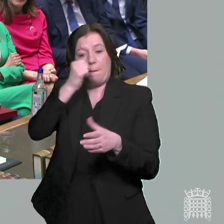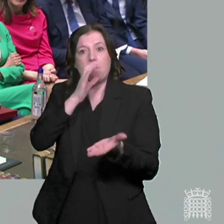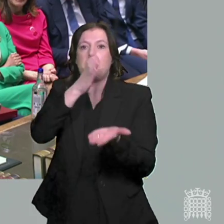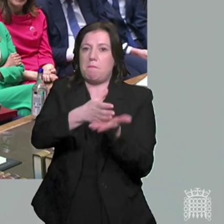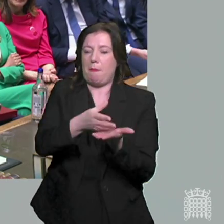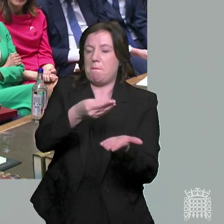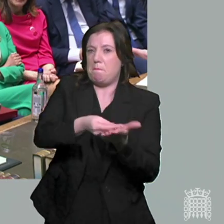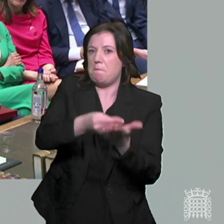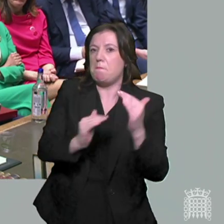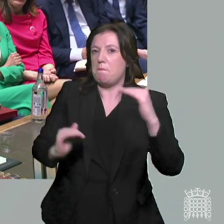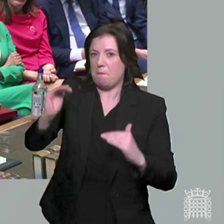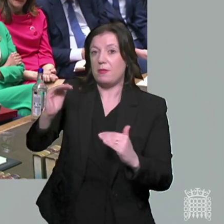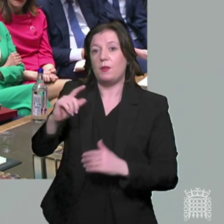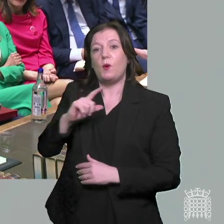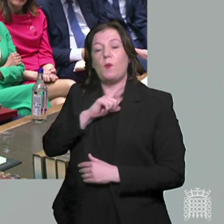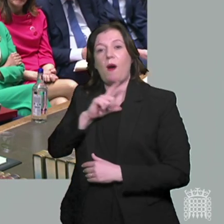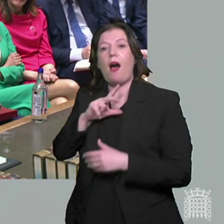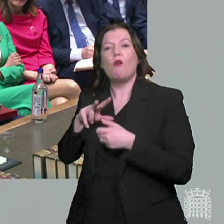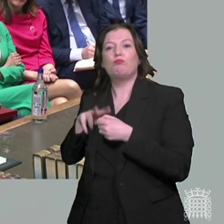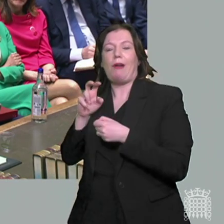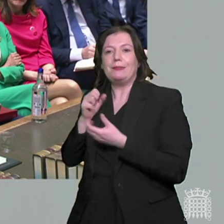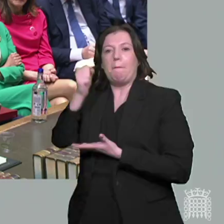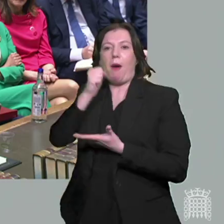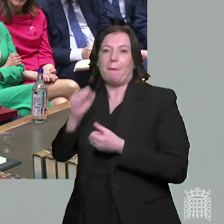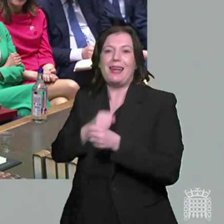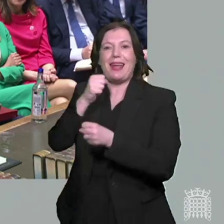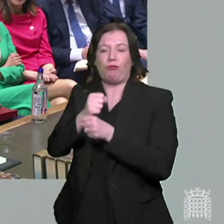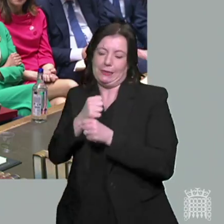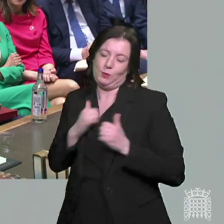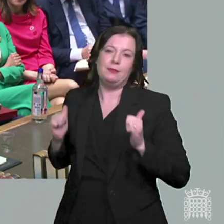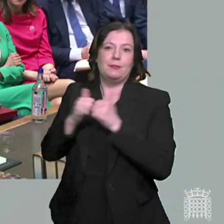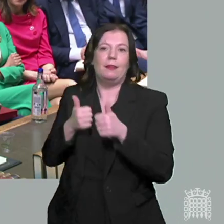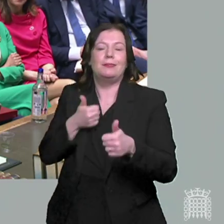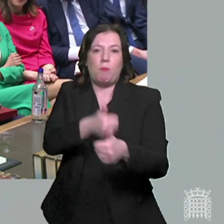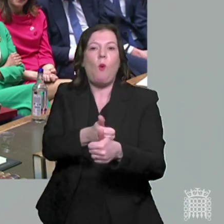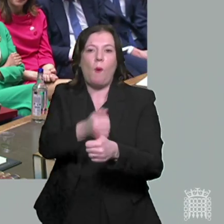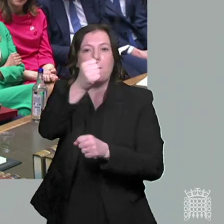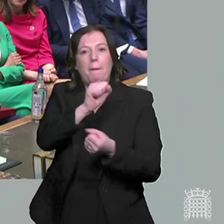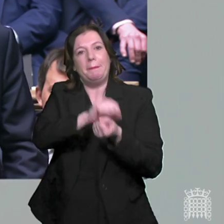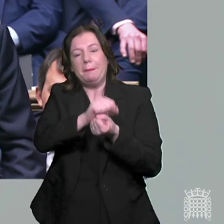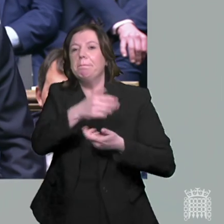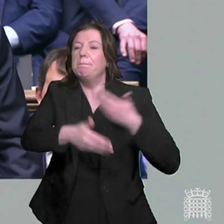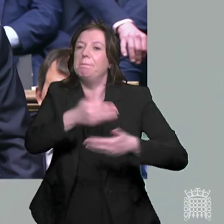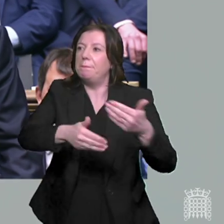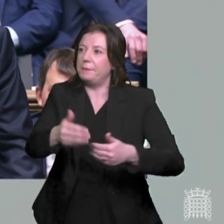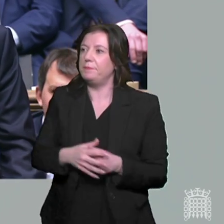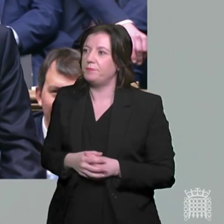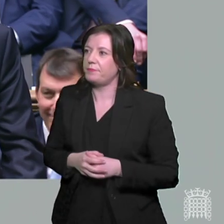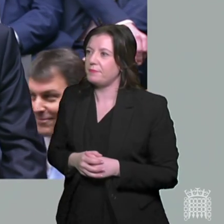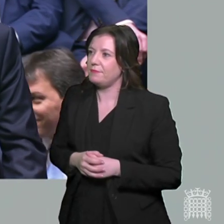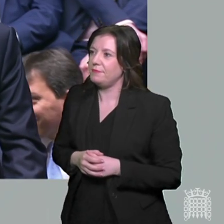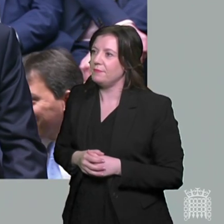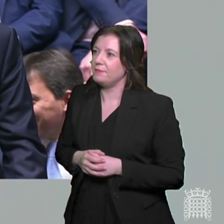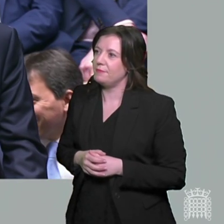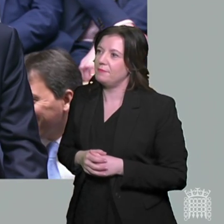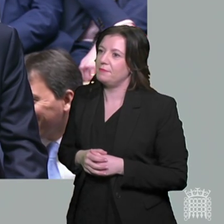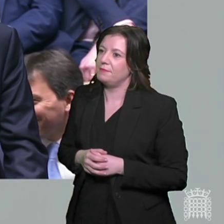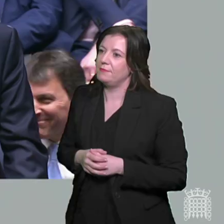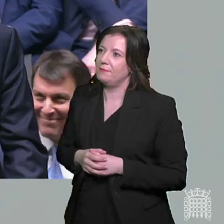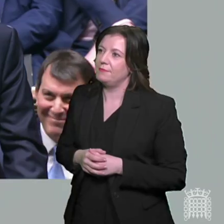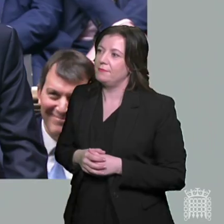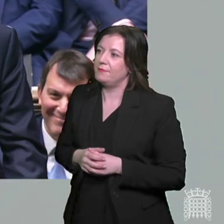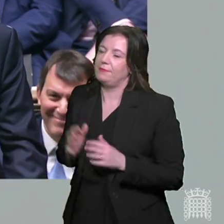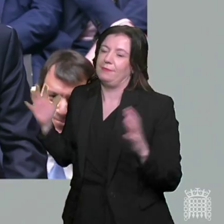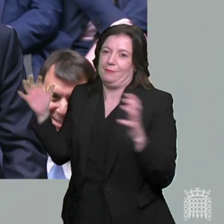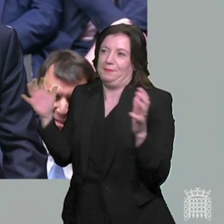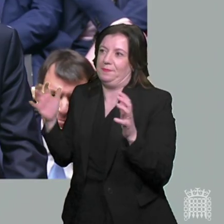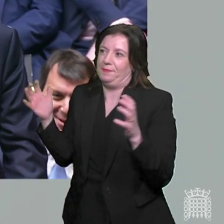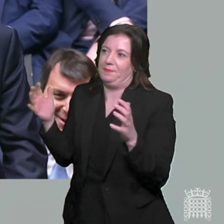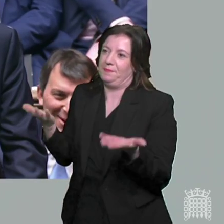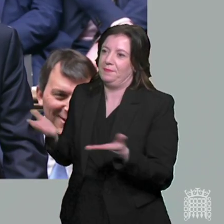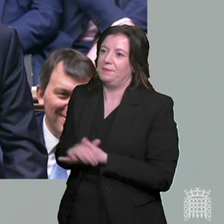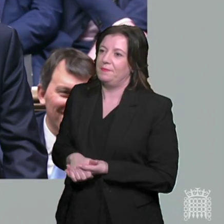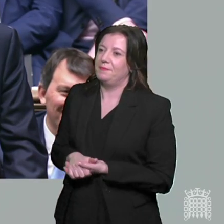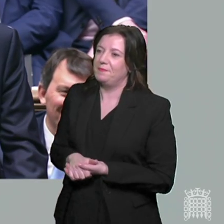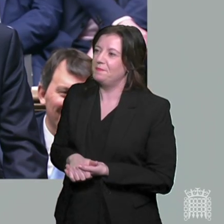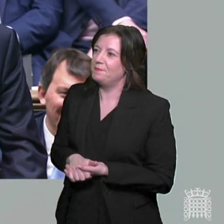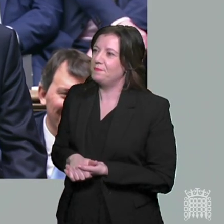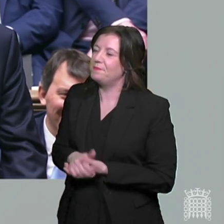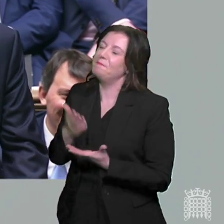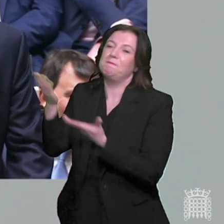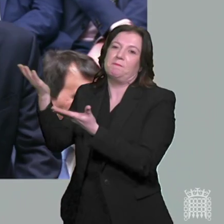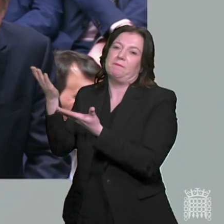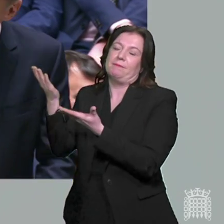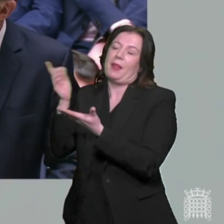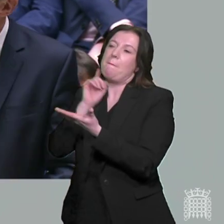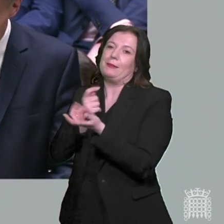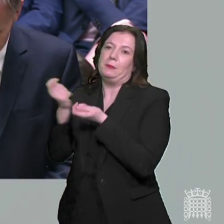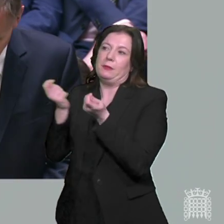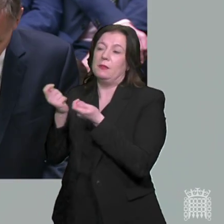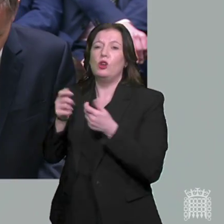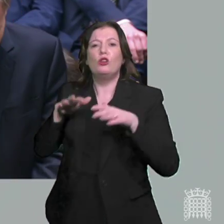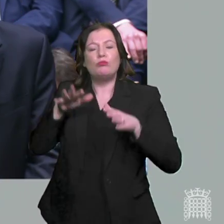It is a differential a Conservative Government will maintain as part of a new Brexit pubs guarantee.